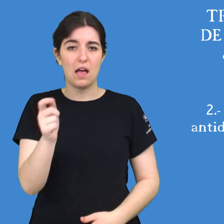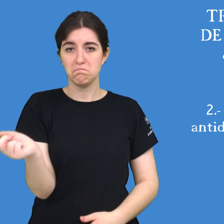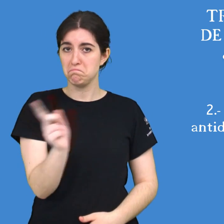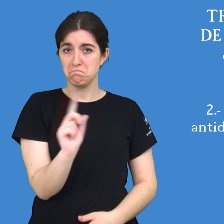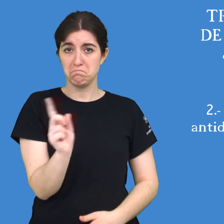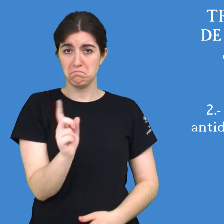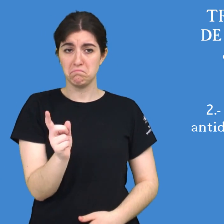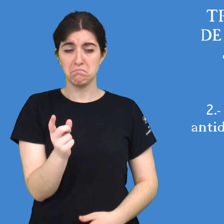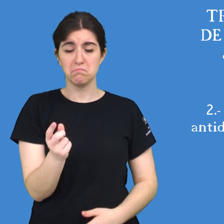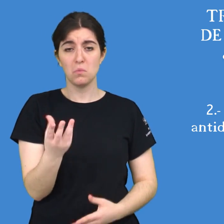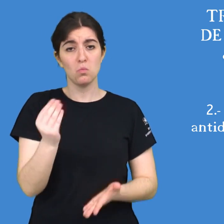no